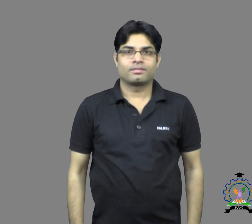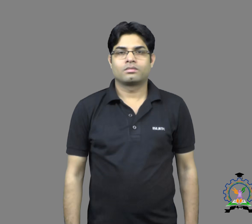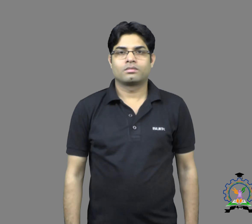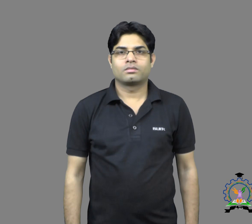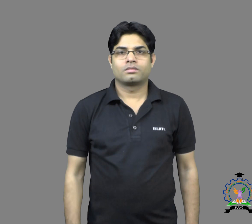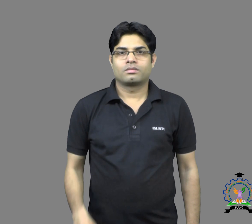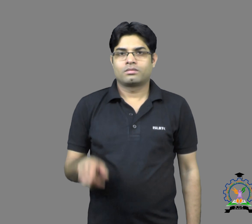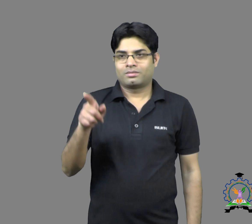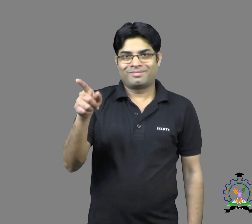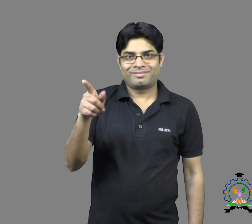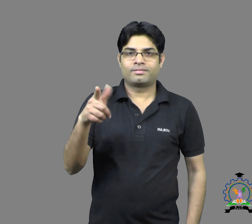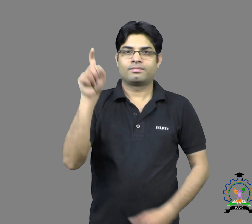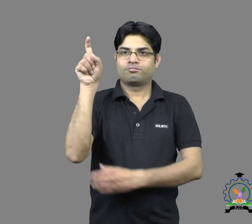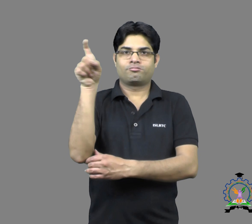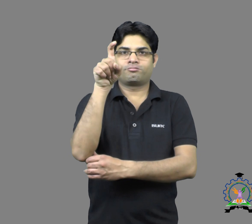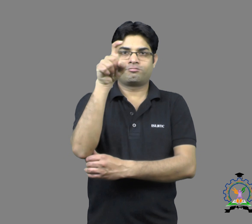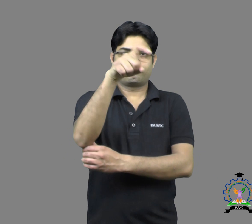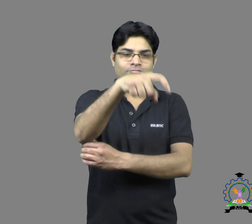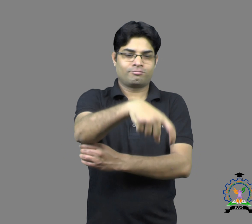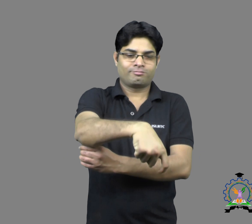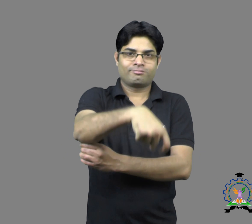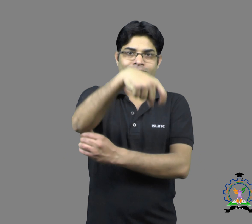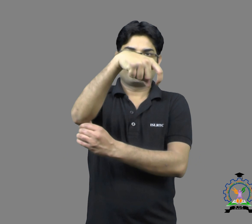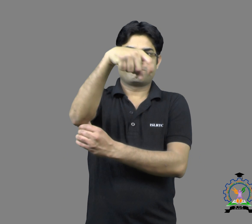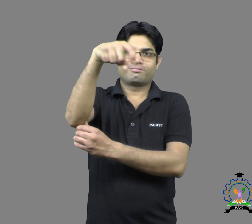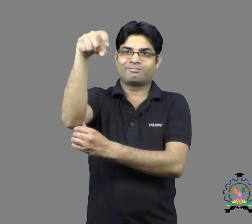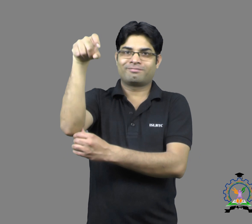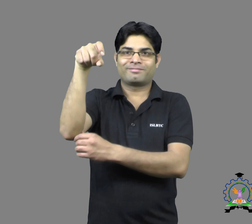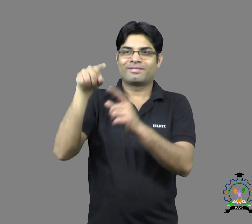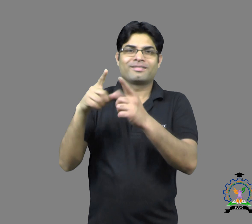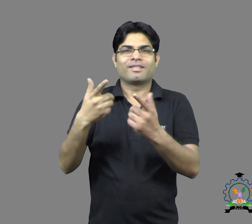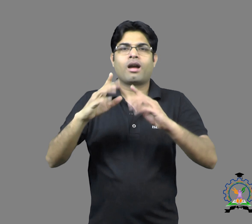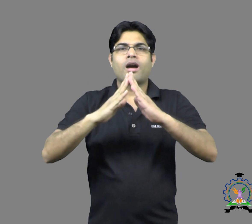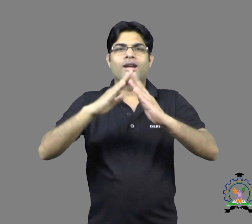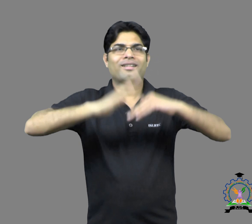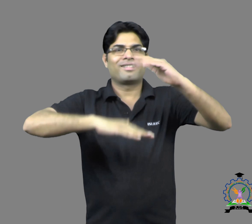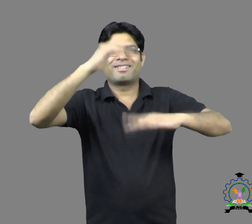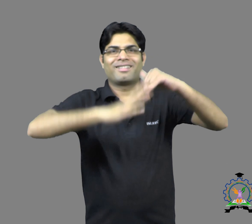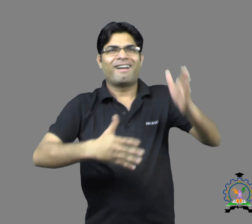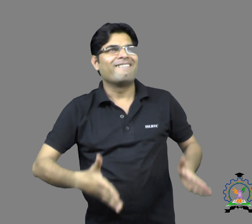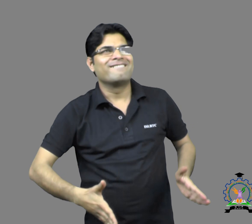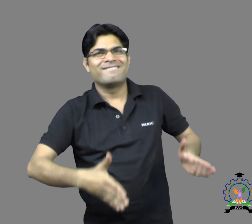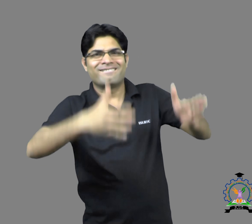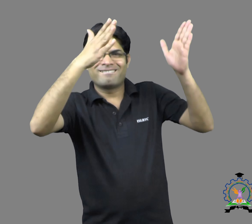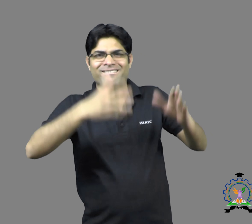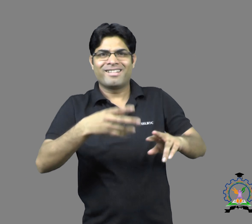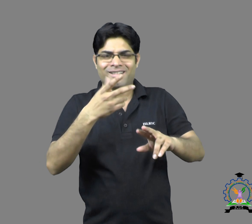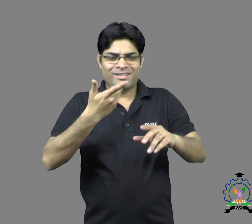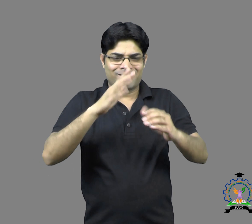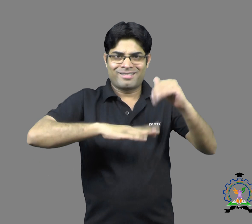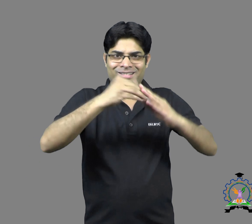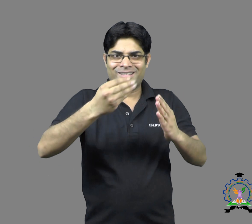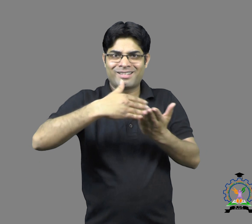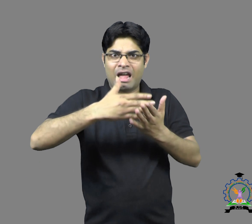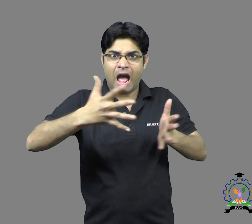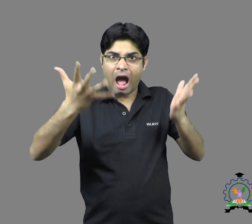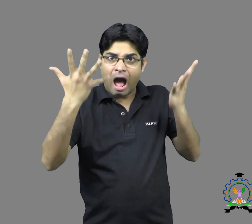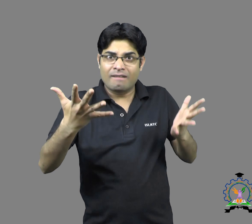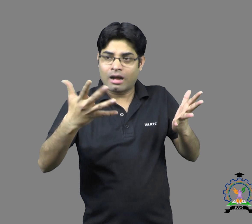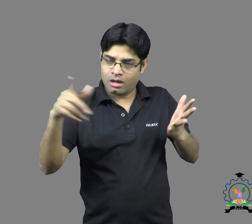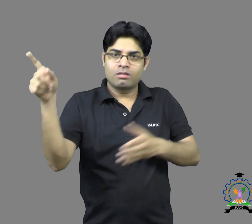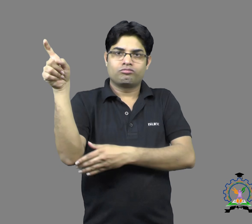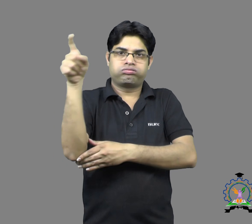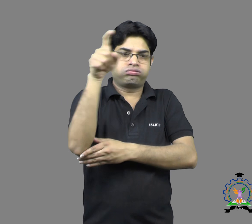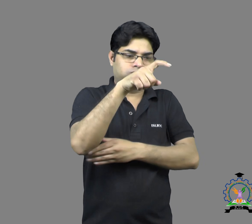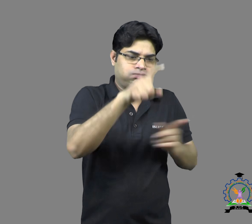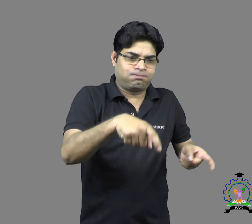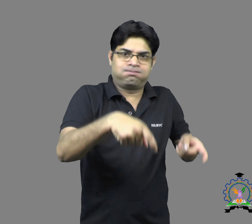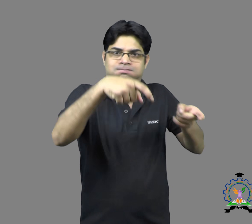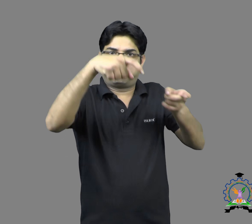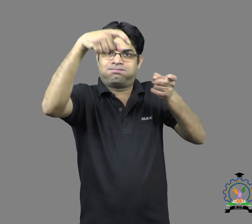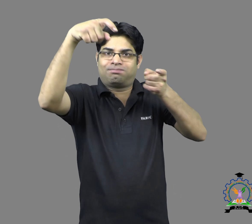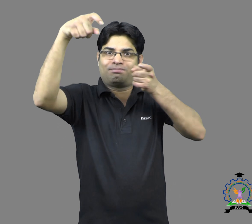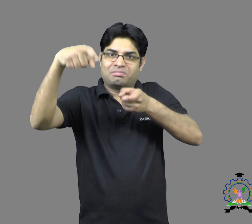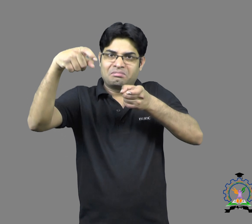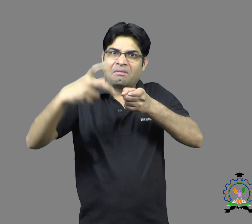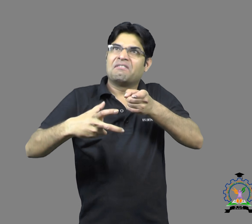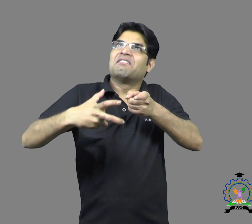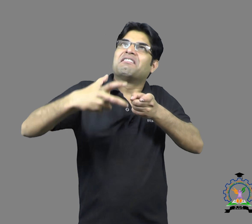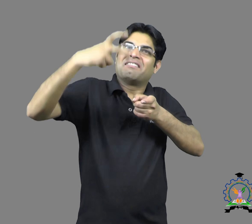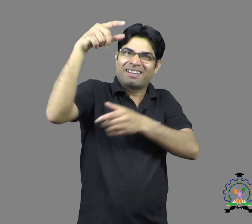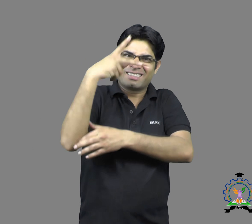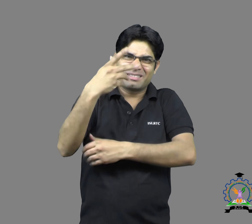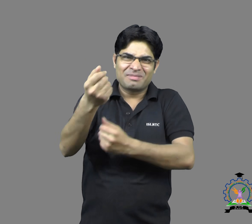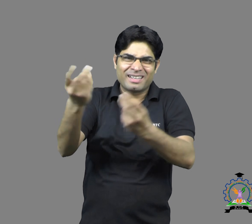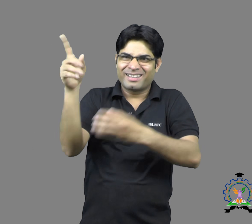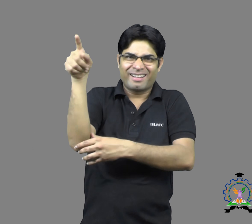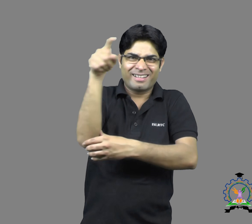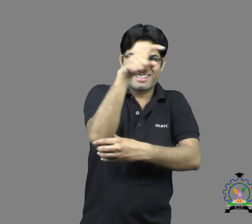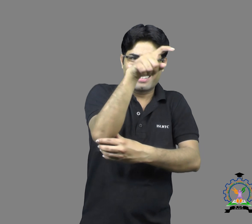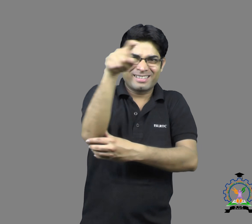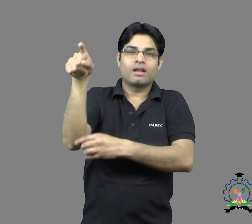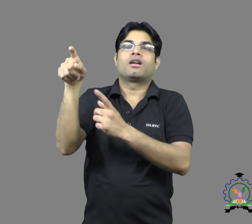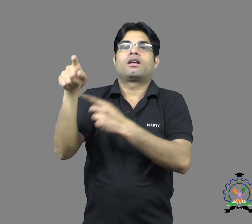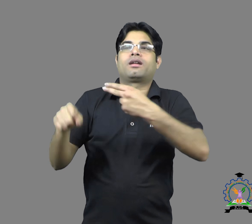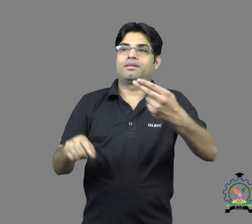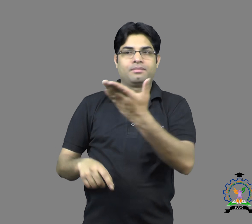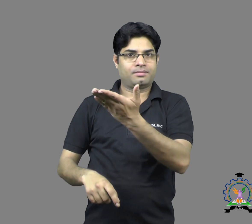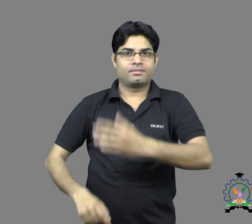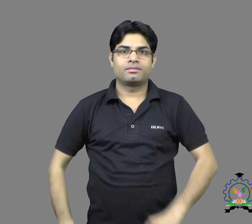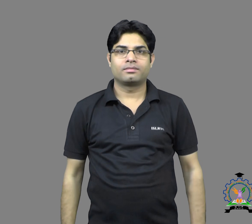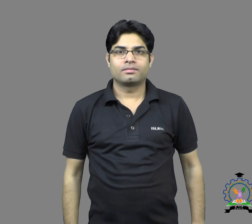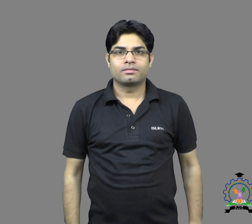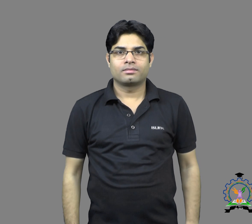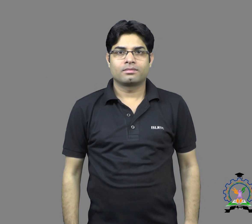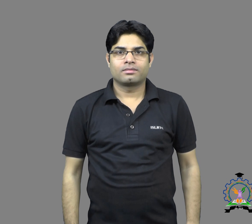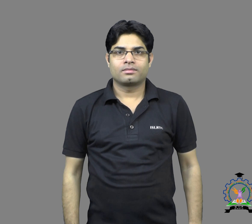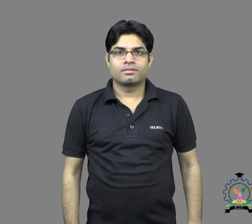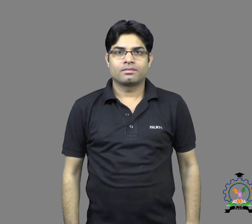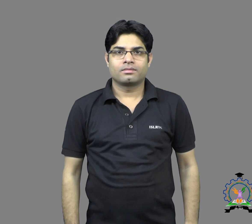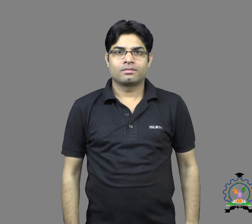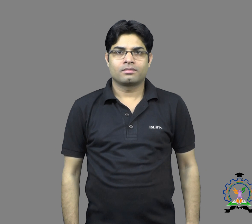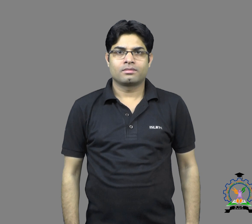Construction Tower Crane